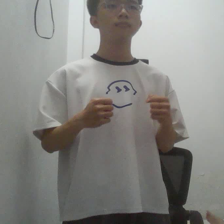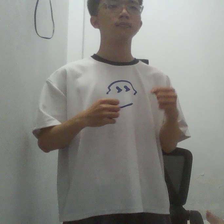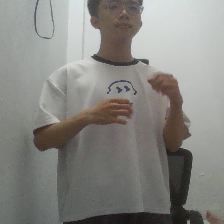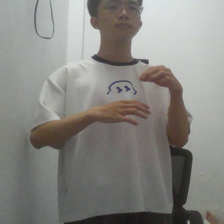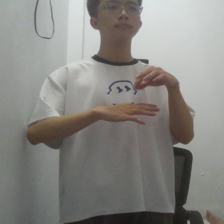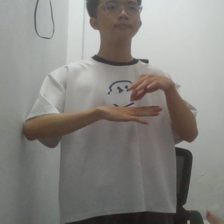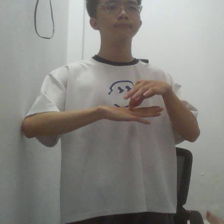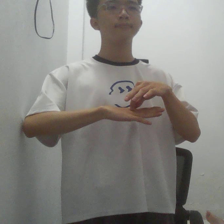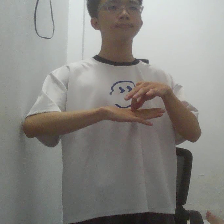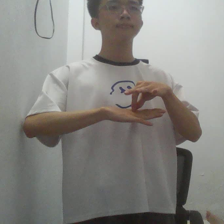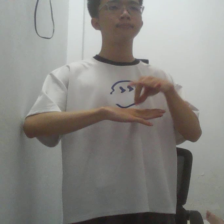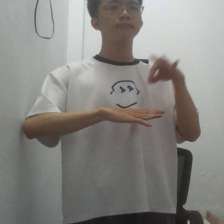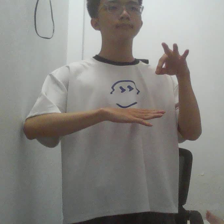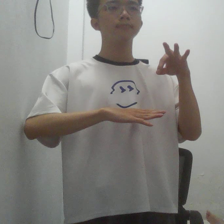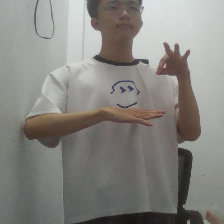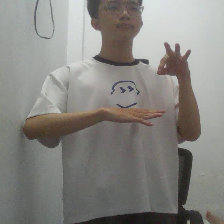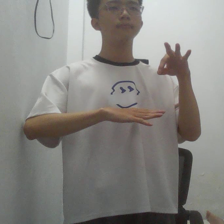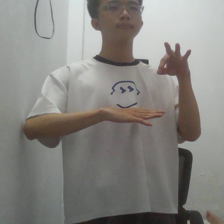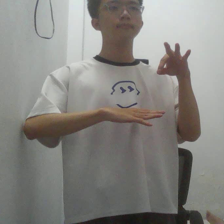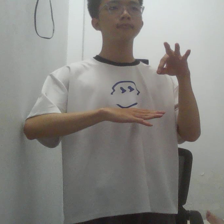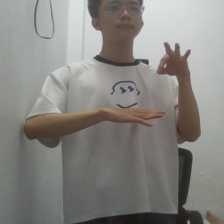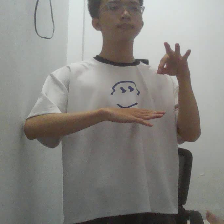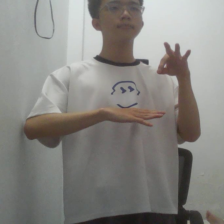tuan